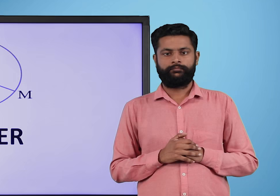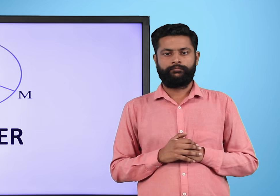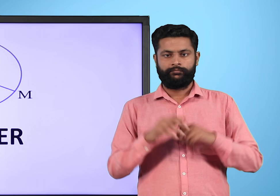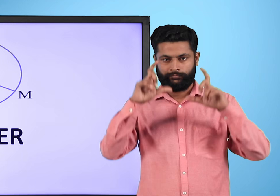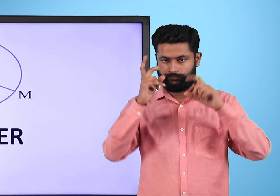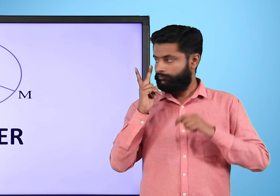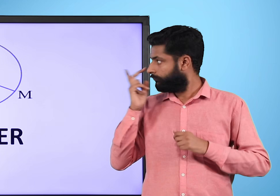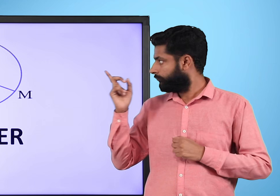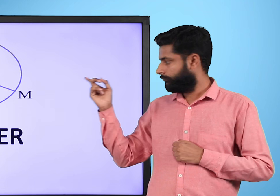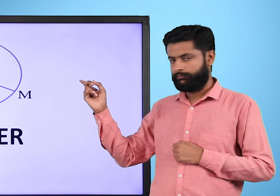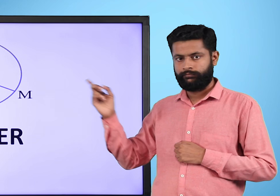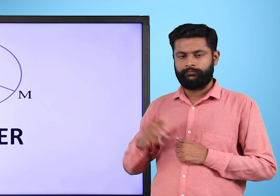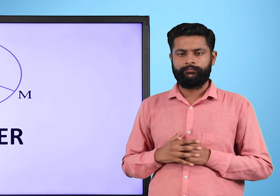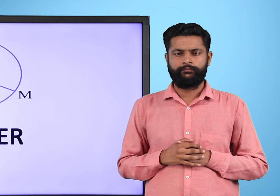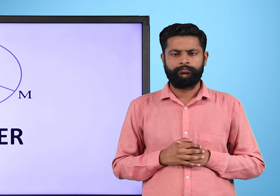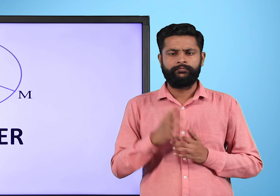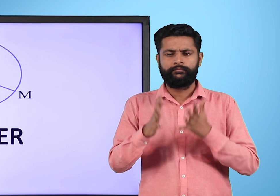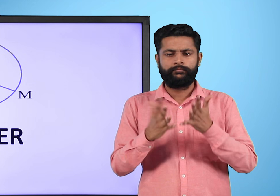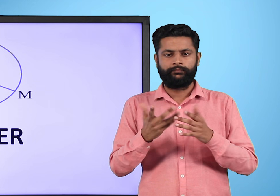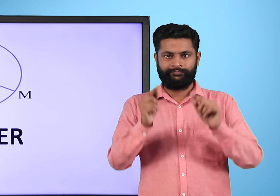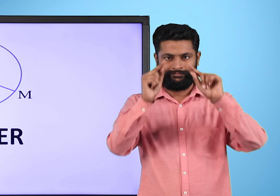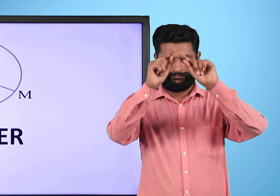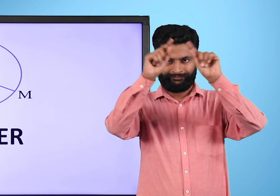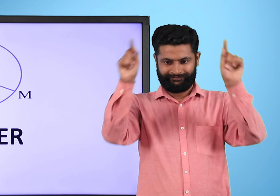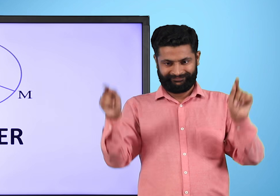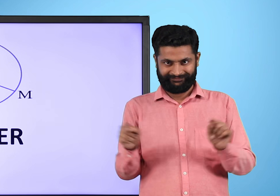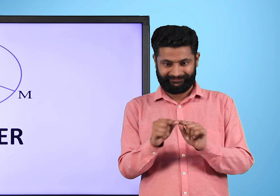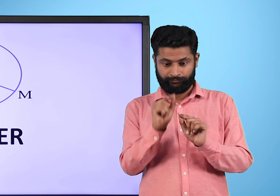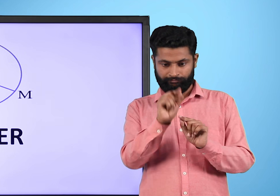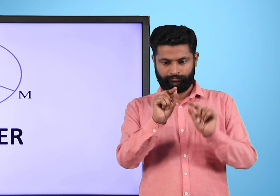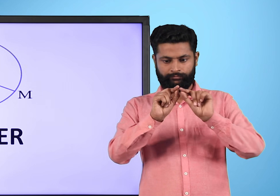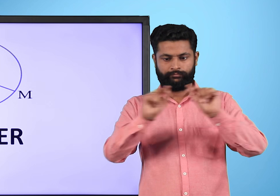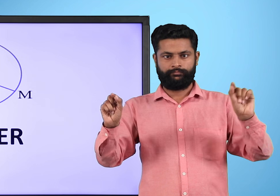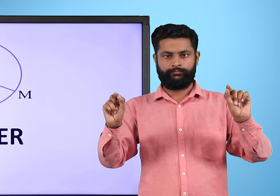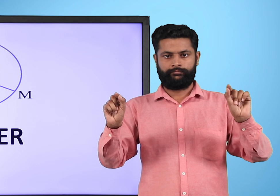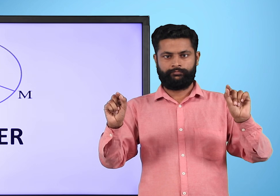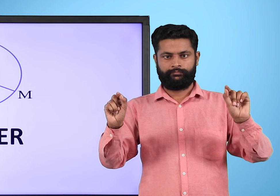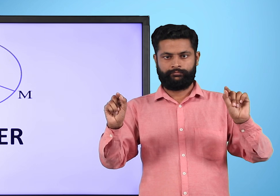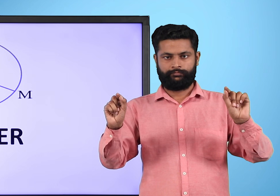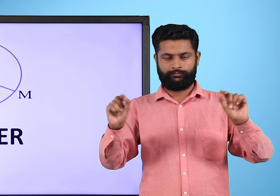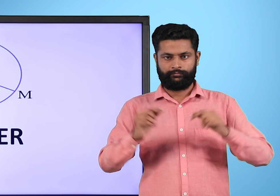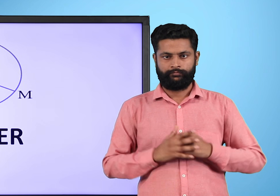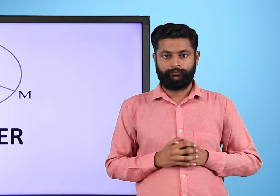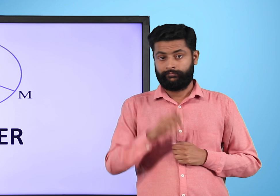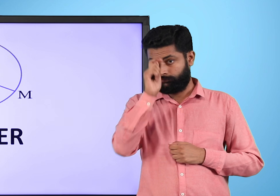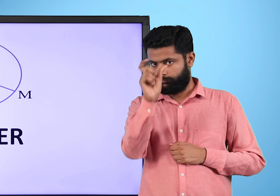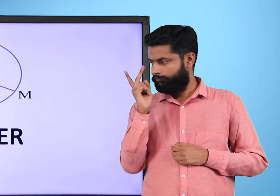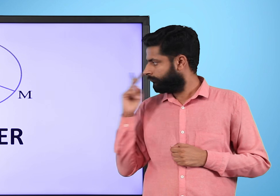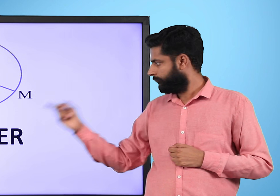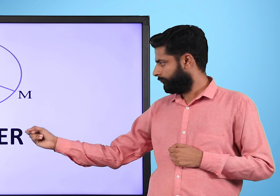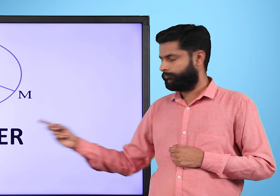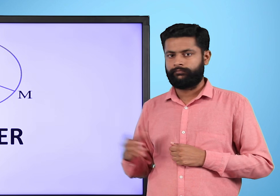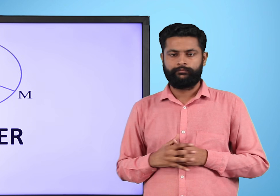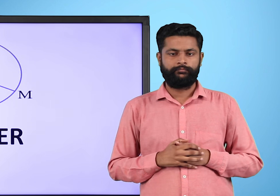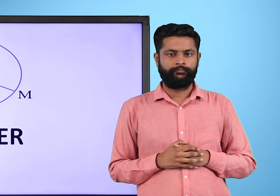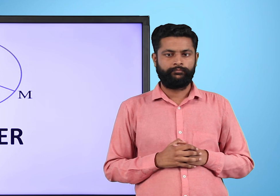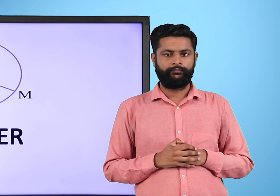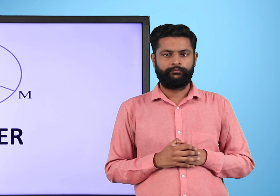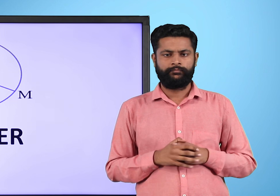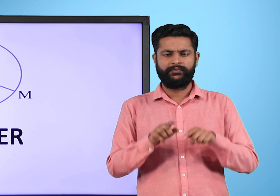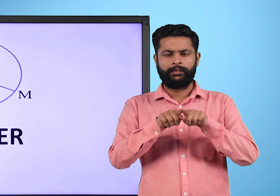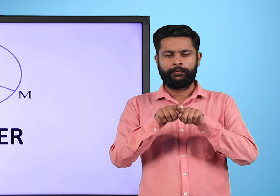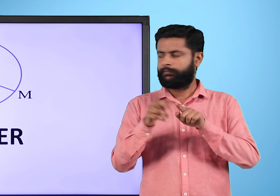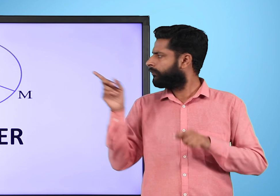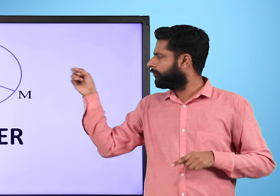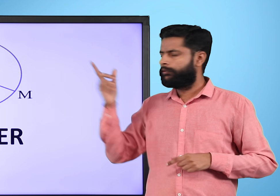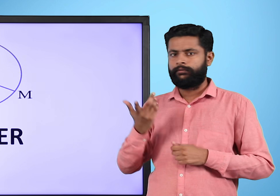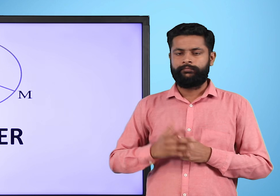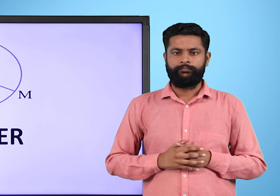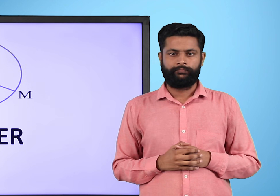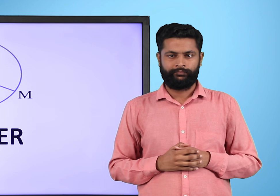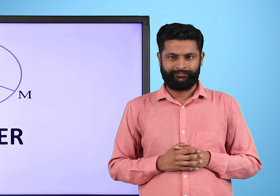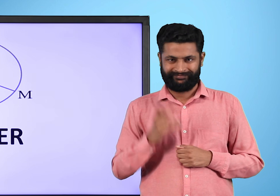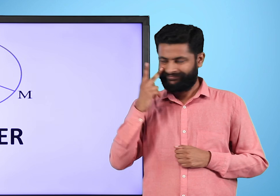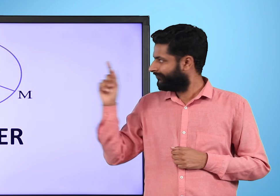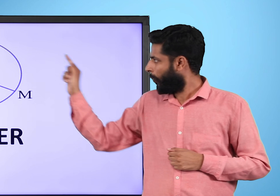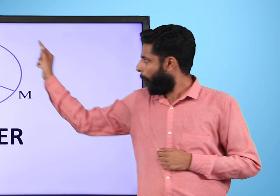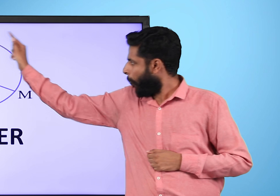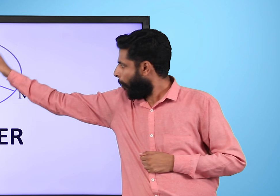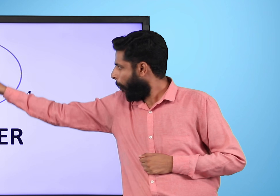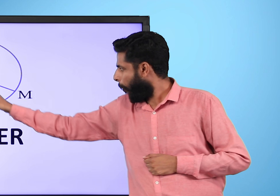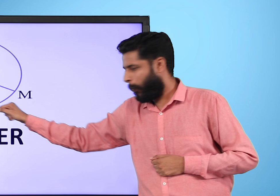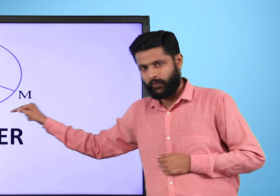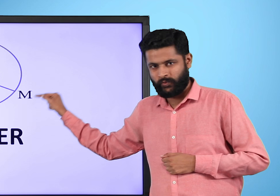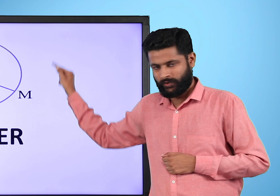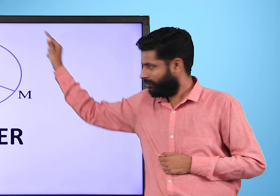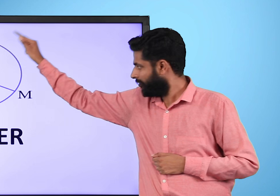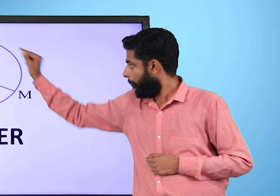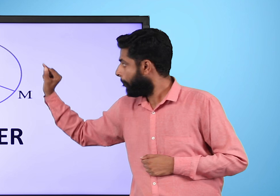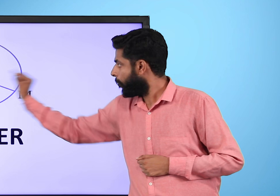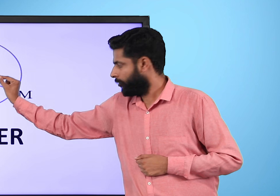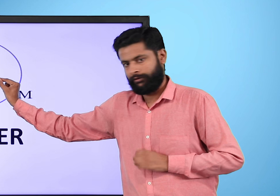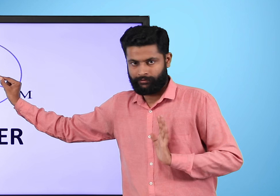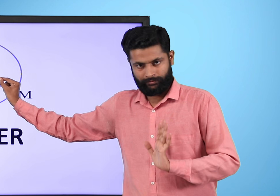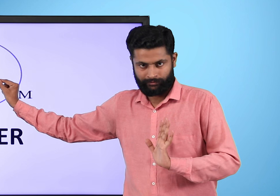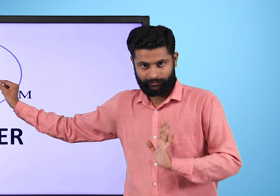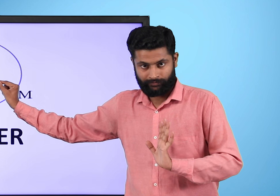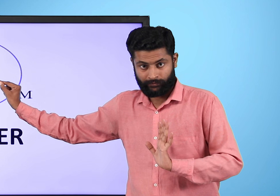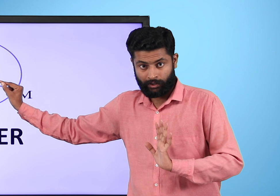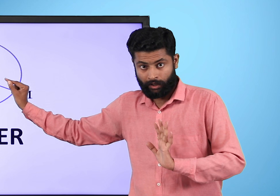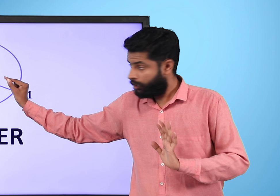Diameter A diameter is a chord passing through the centre of the circle. For example, in this circle, the chord PM passes through the centre of the circle.